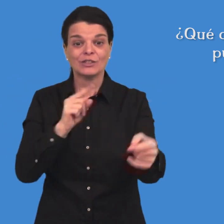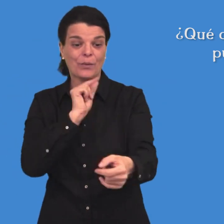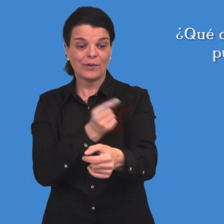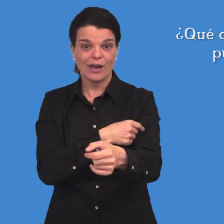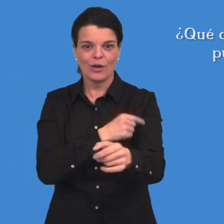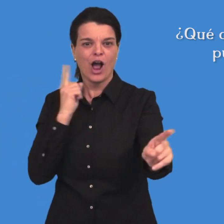vacuna